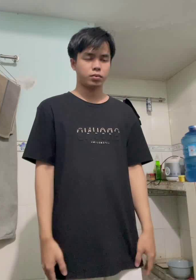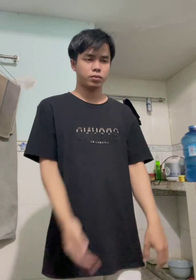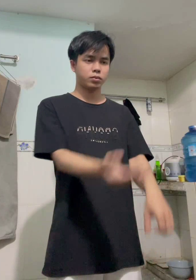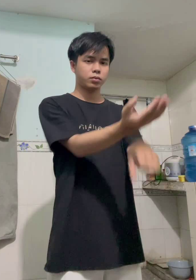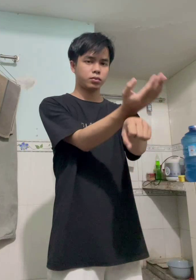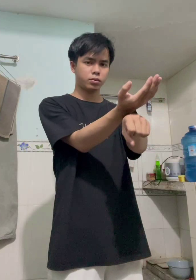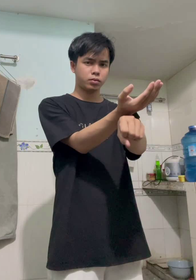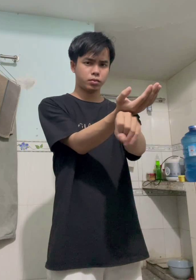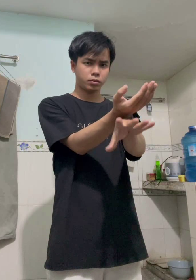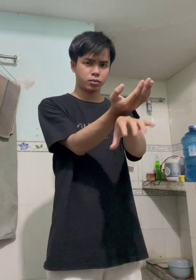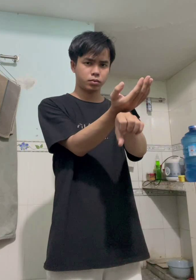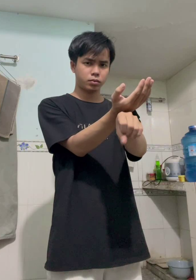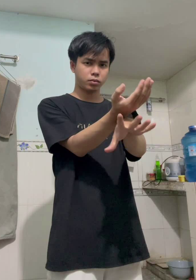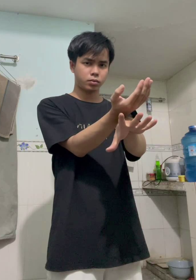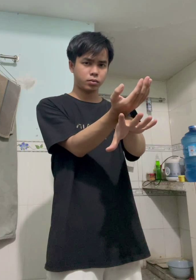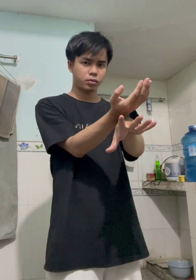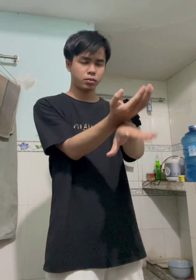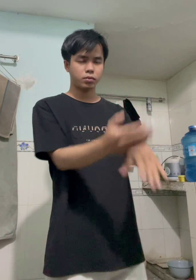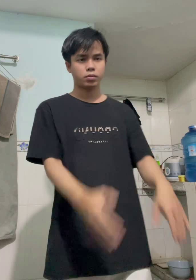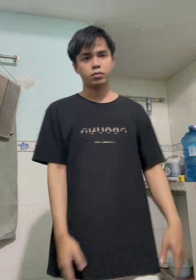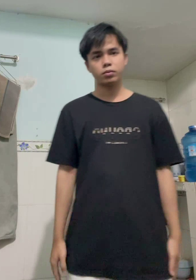ca phe